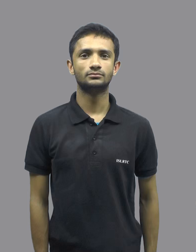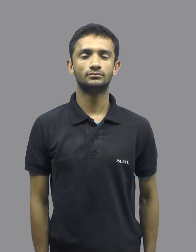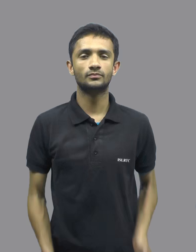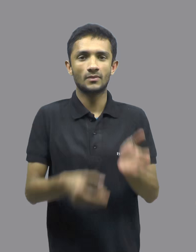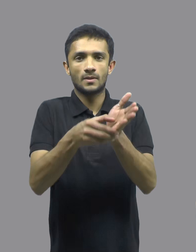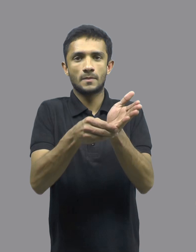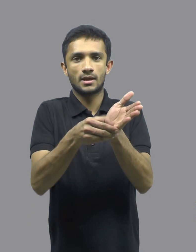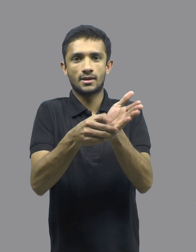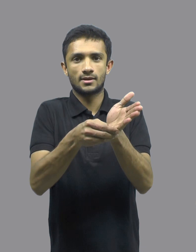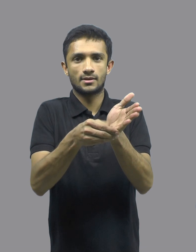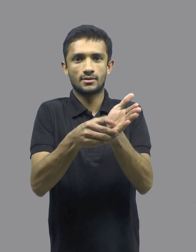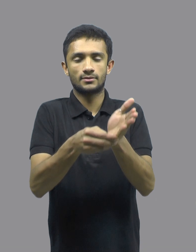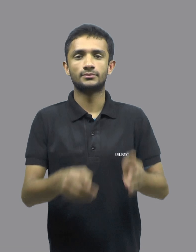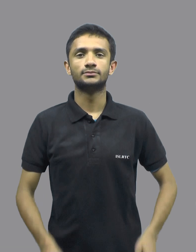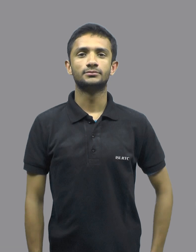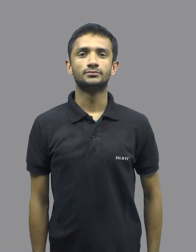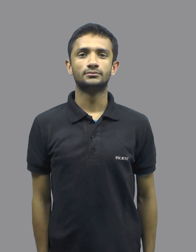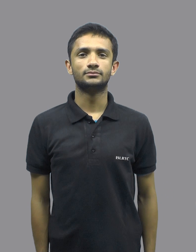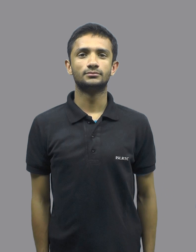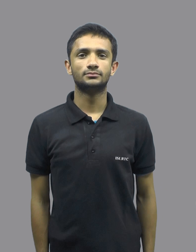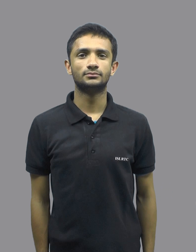Peas